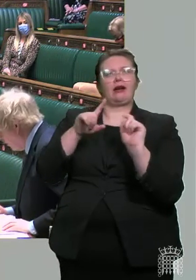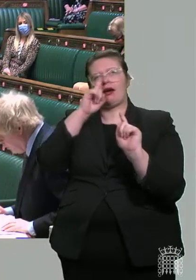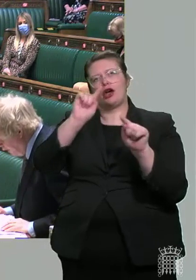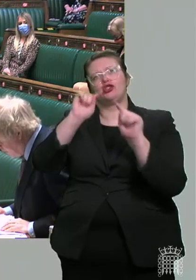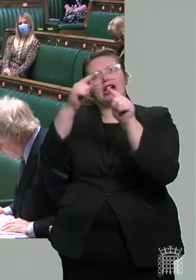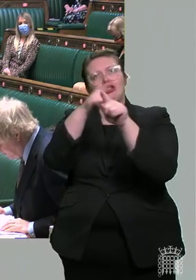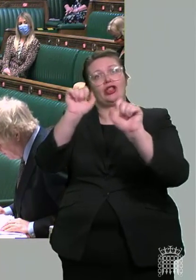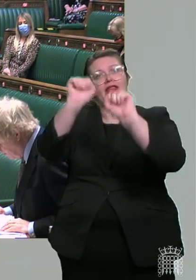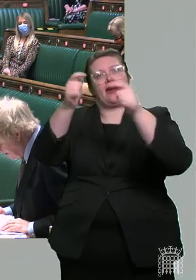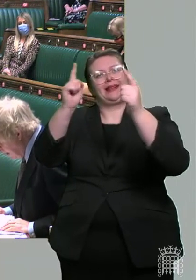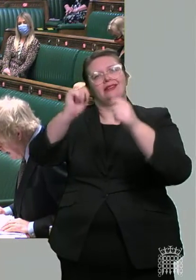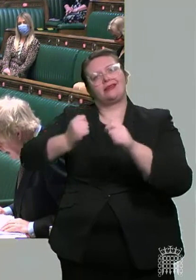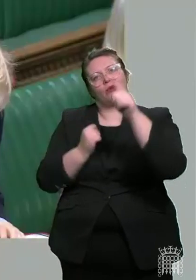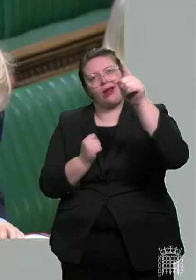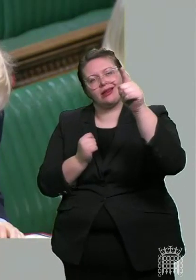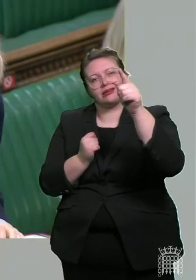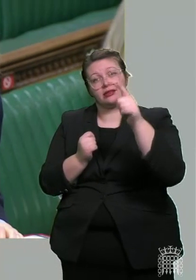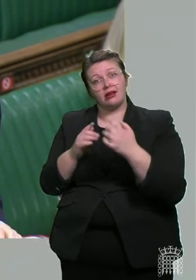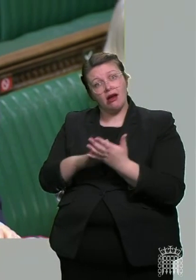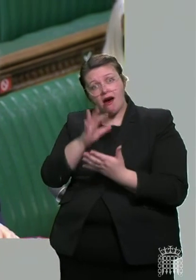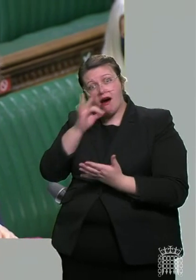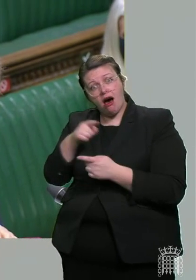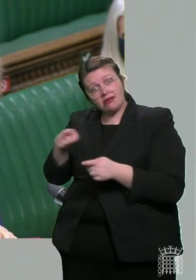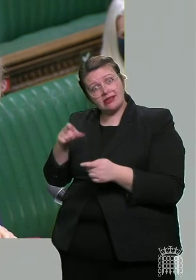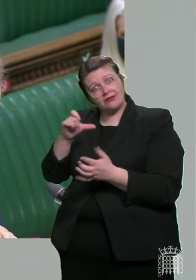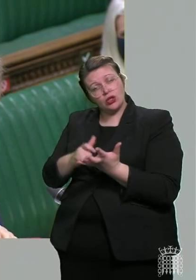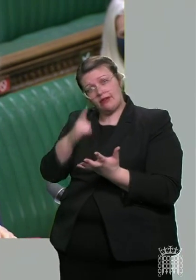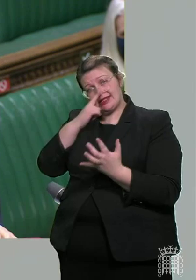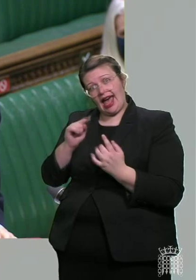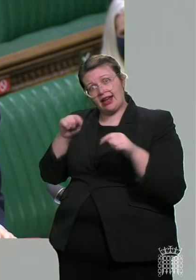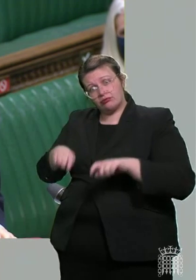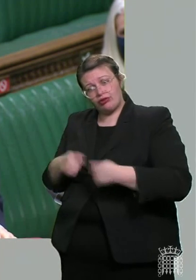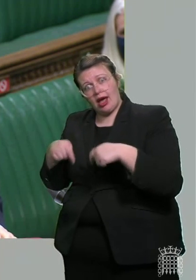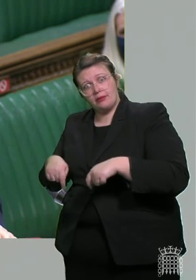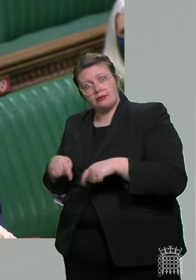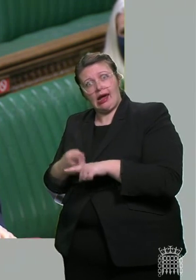I thank my right honourable Friend, and of course we will support all civil servants.